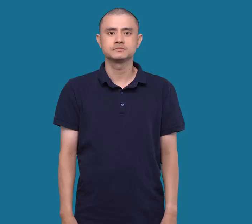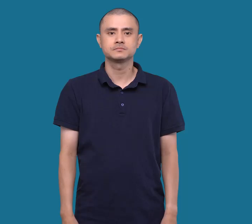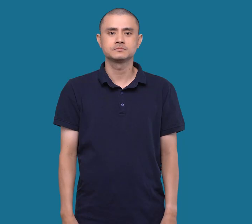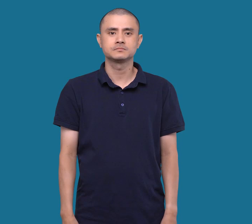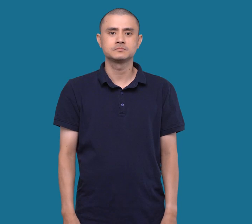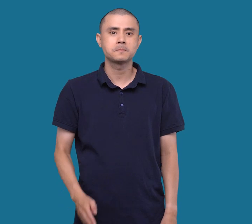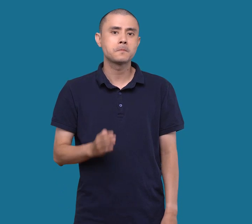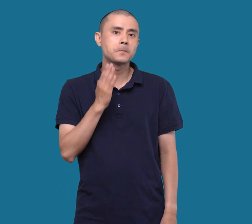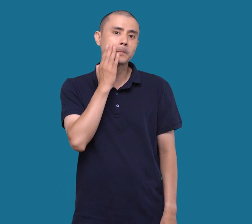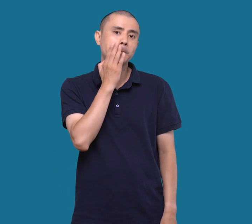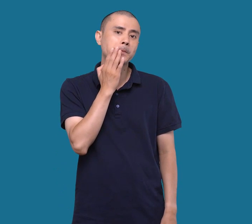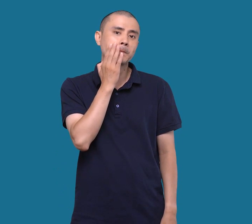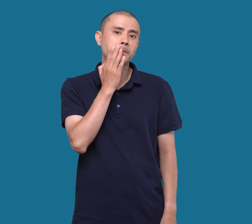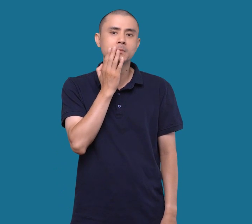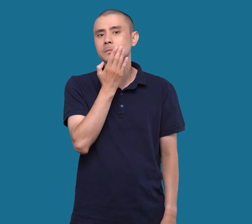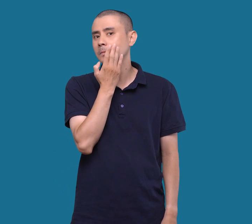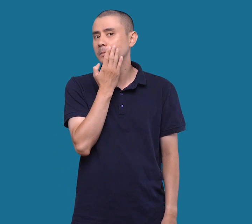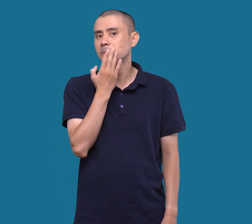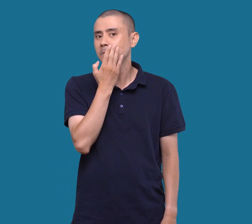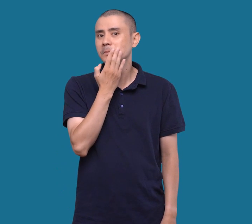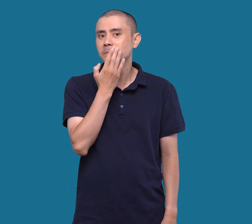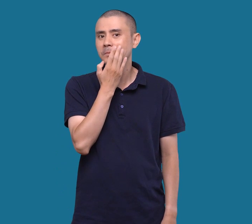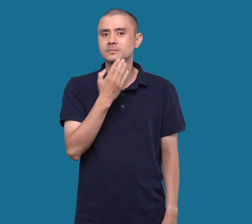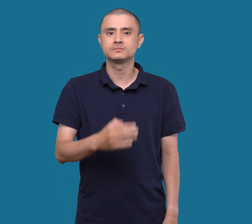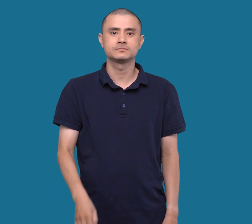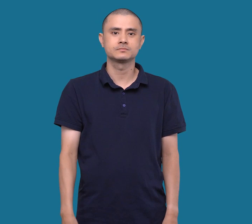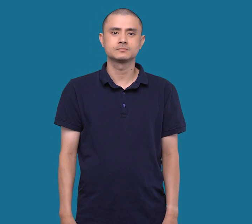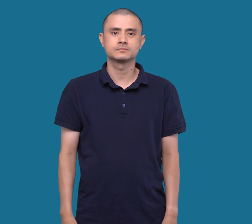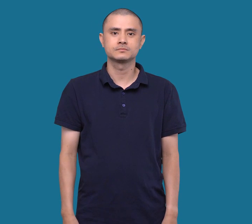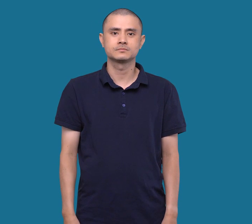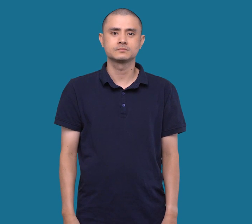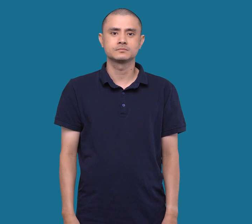lau miệng